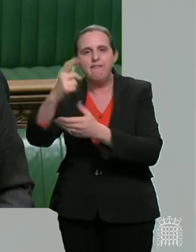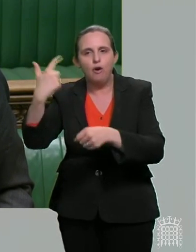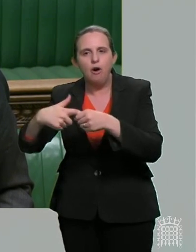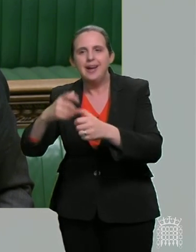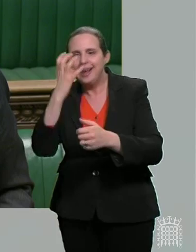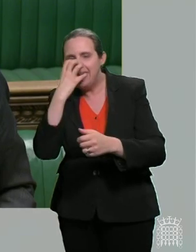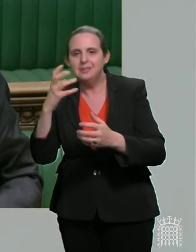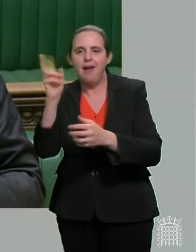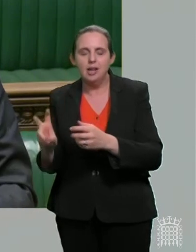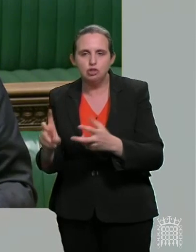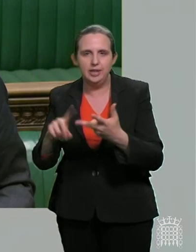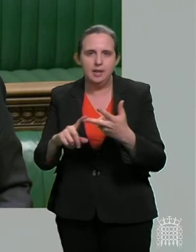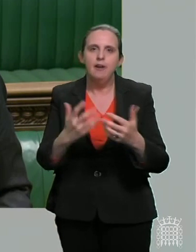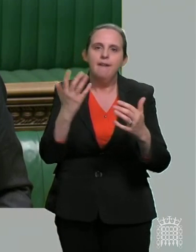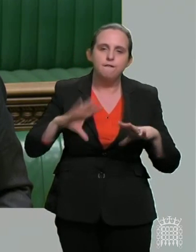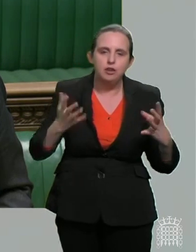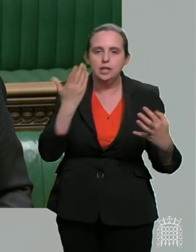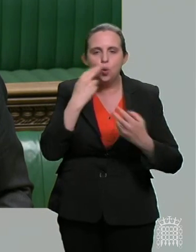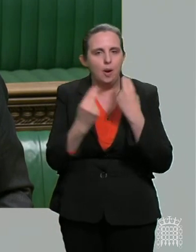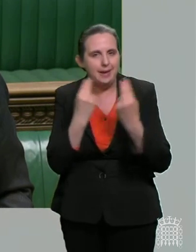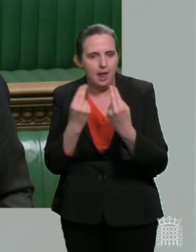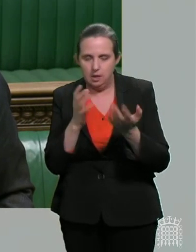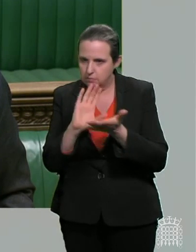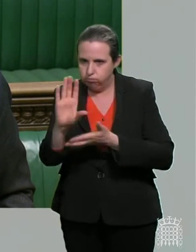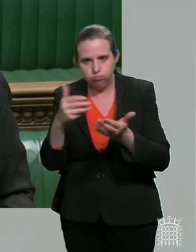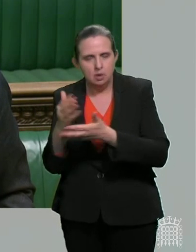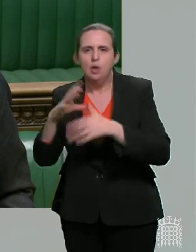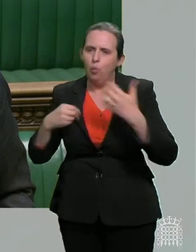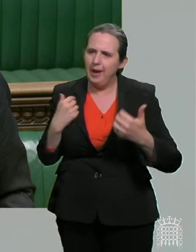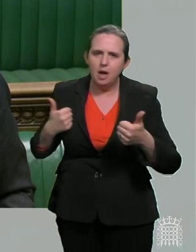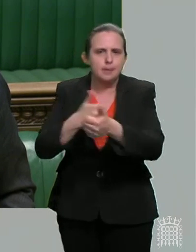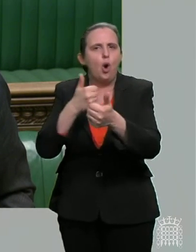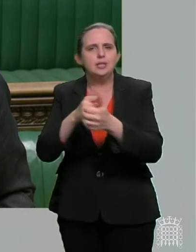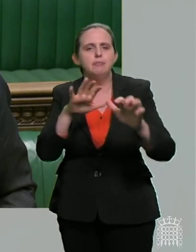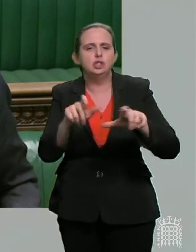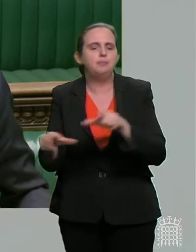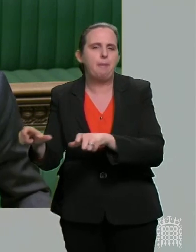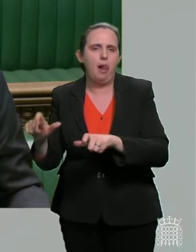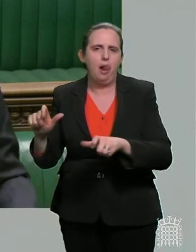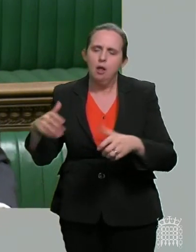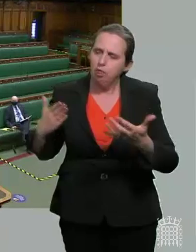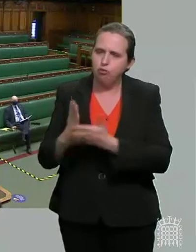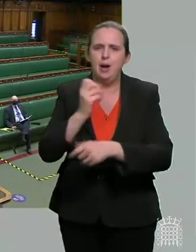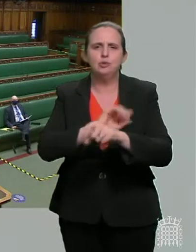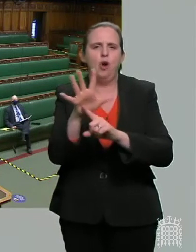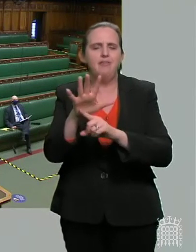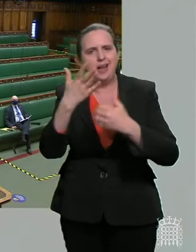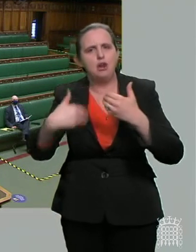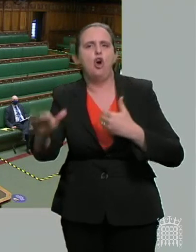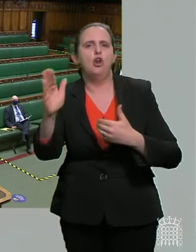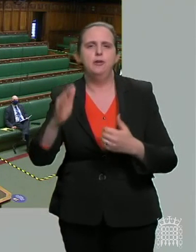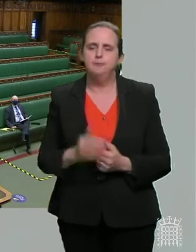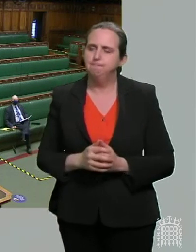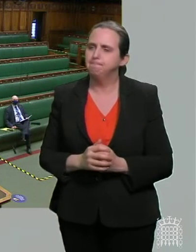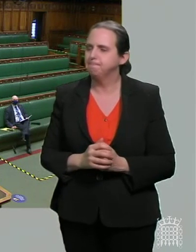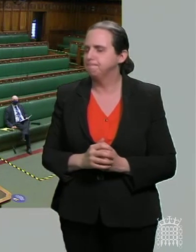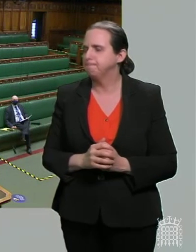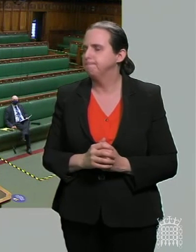As I have said before, we will put our arms around the people of the entire country throughout the pandemic.